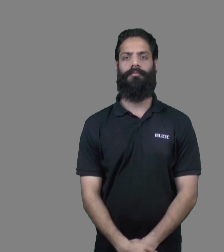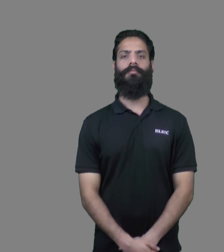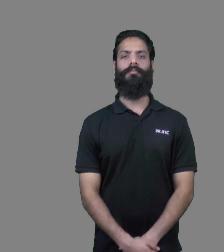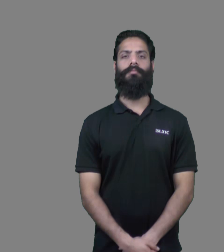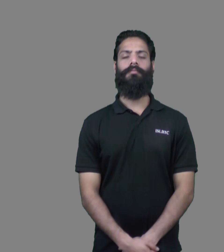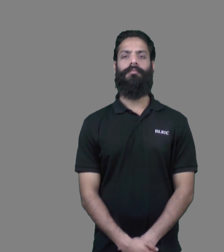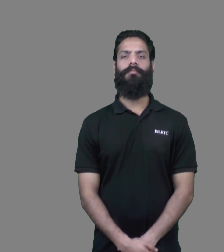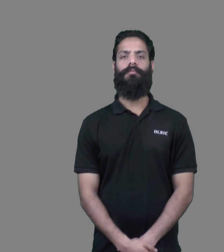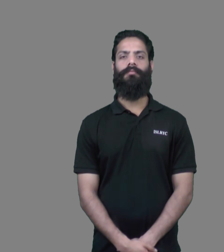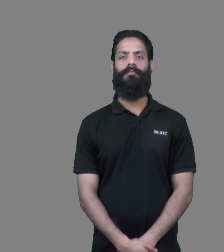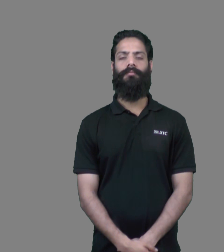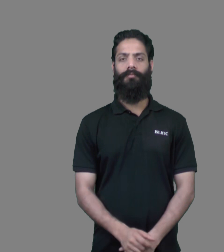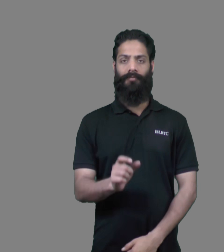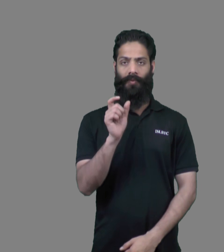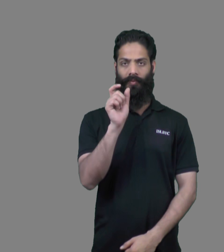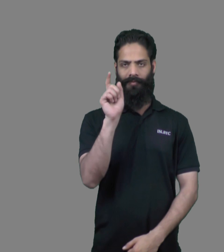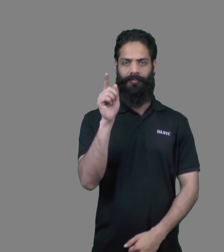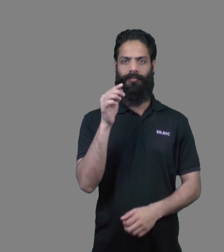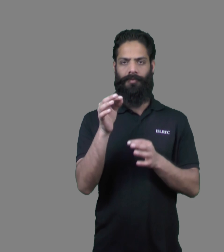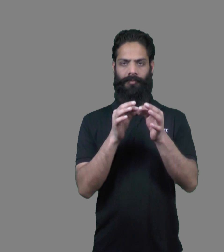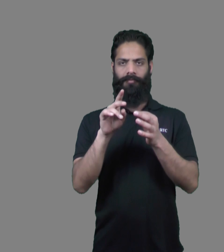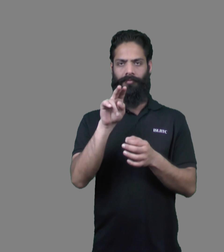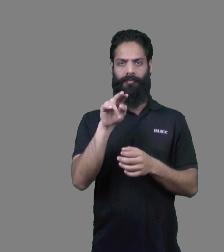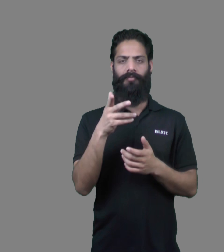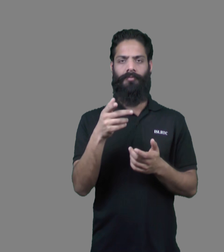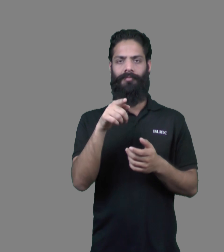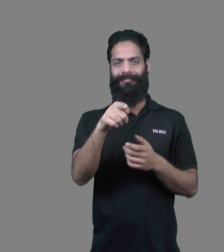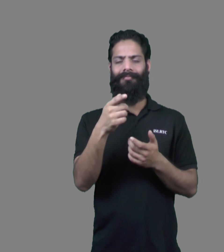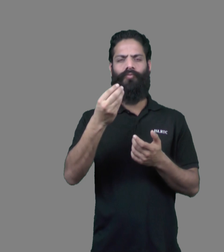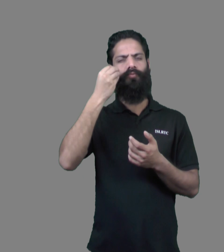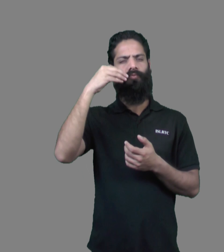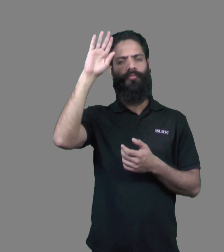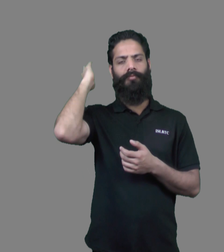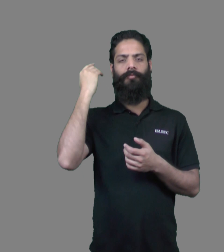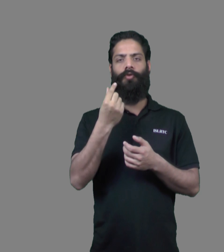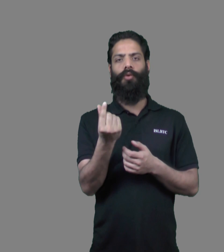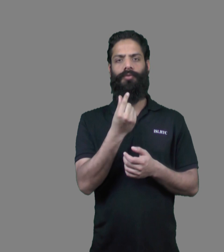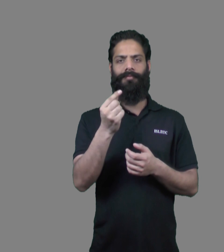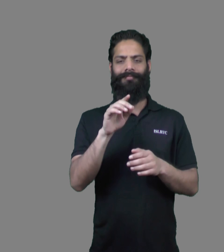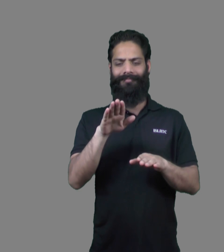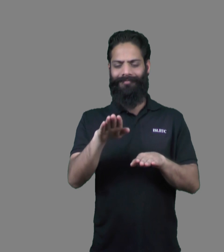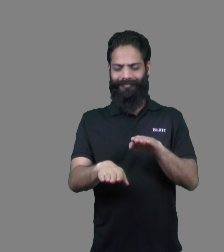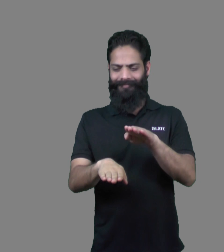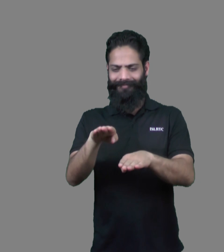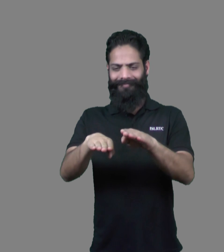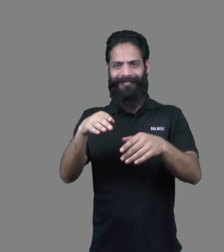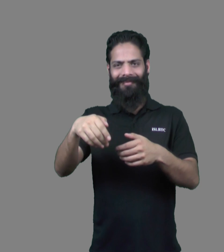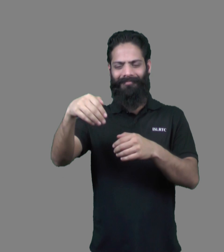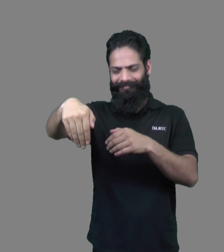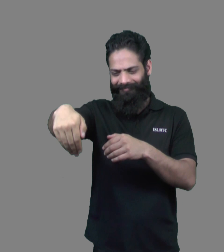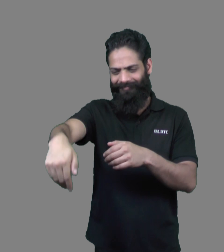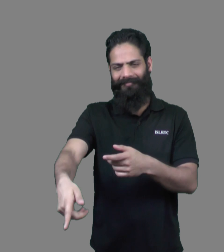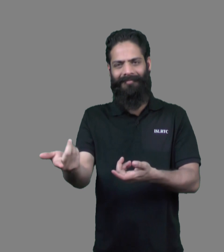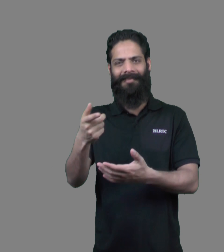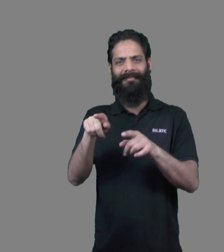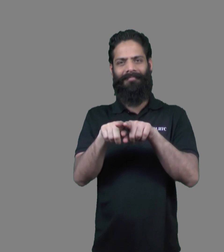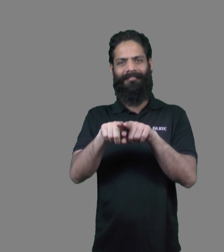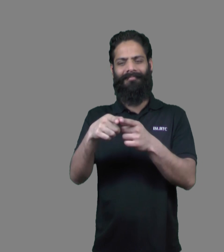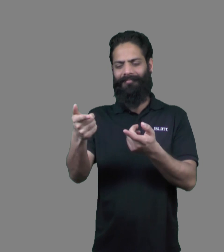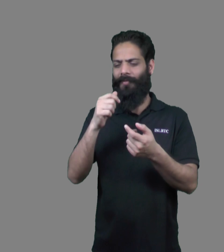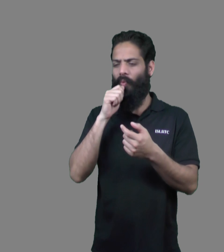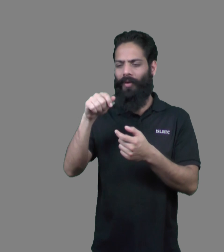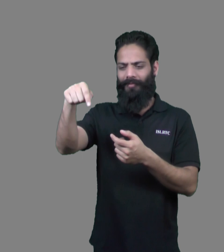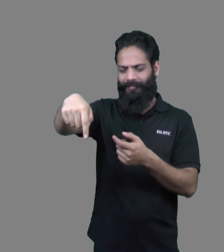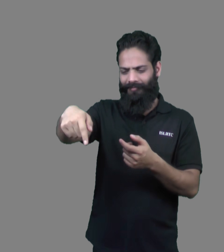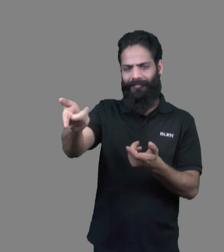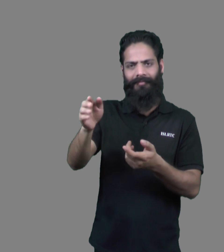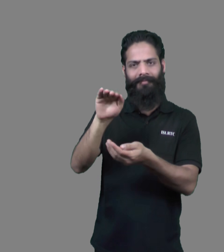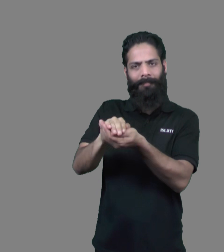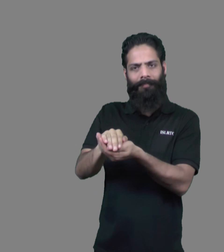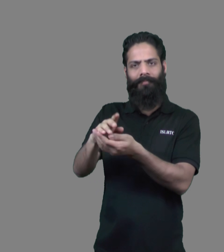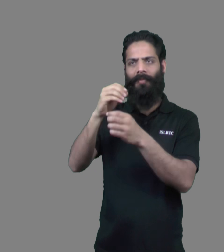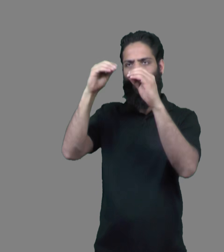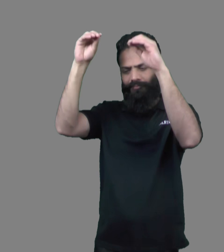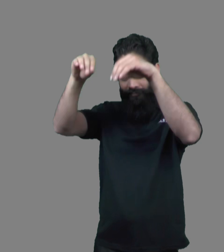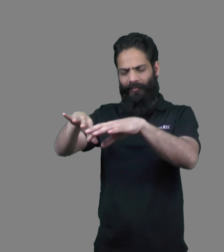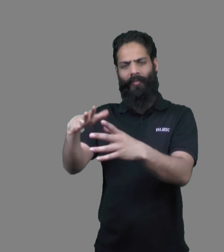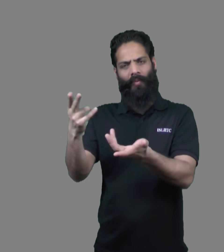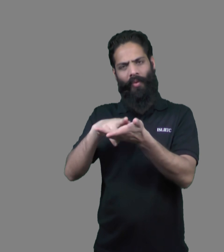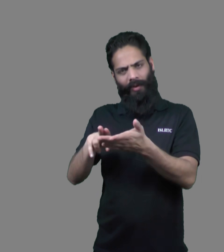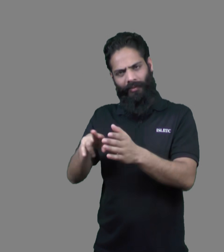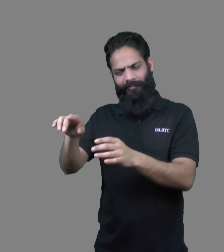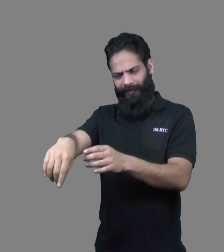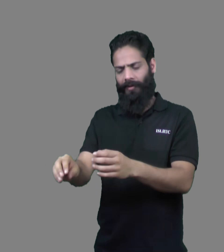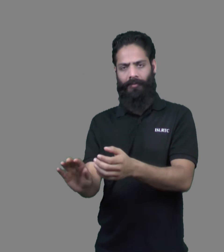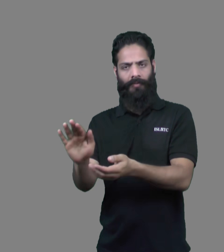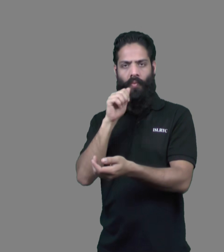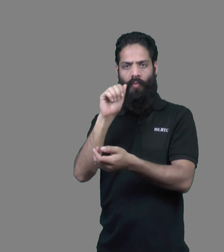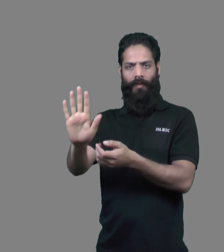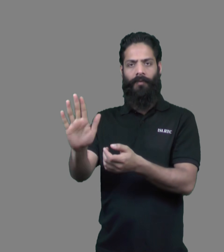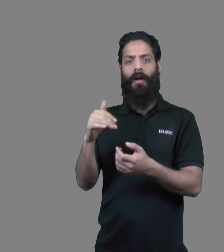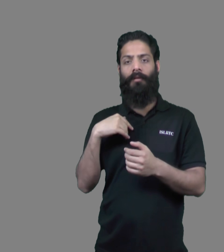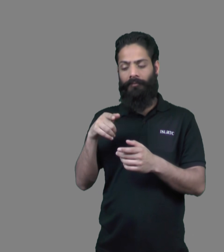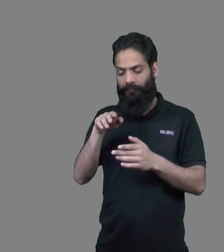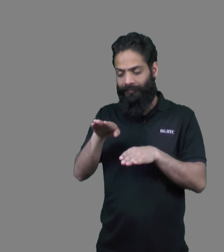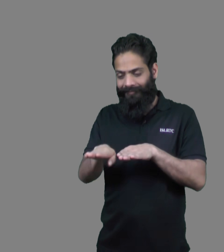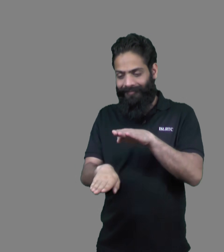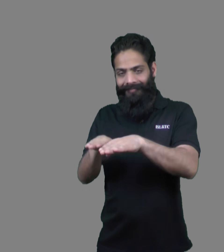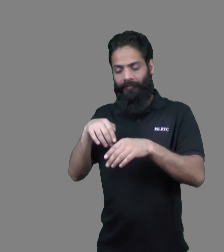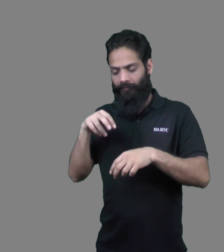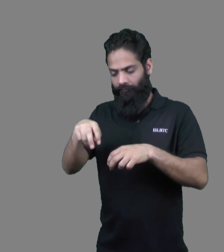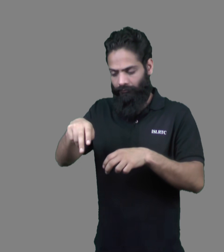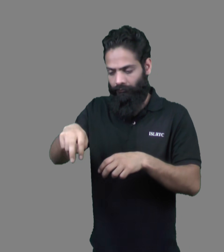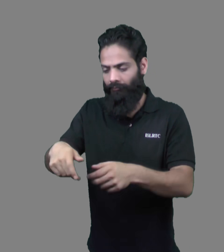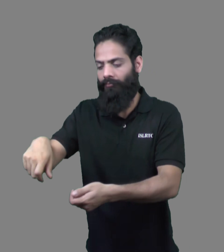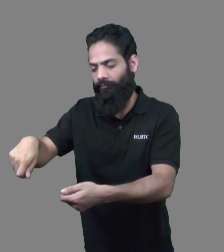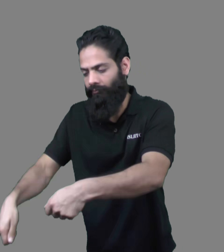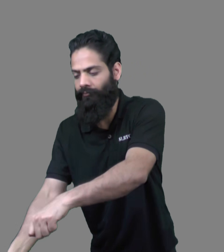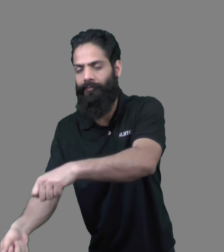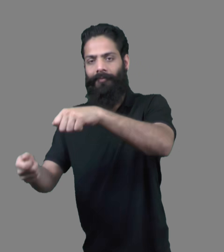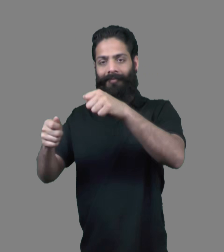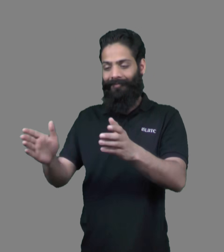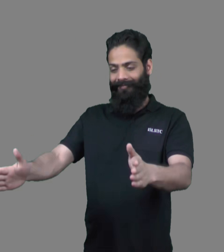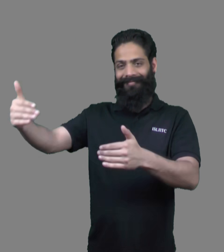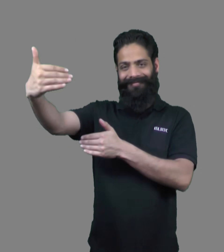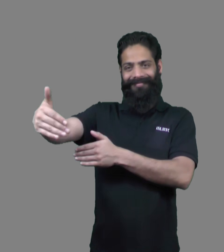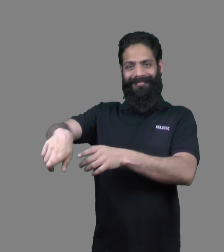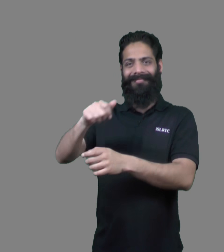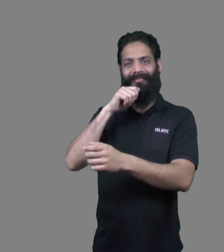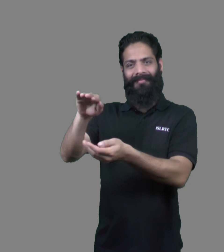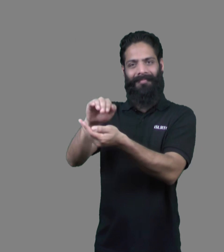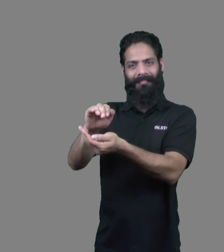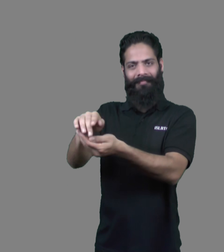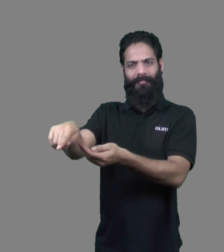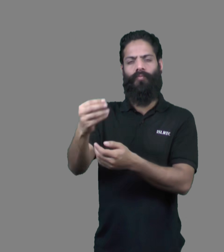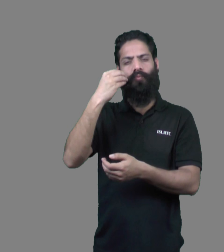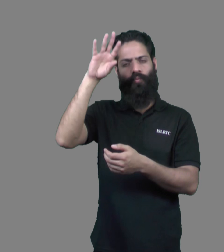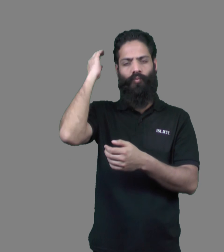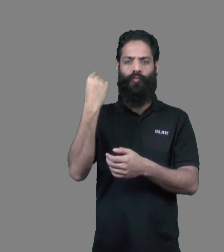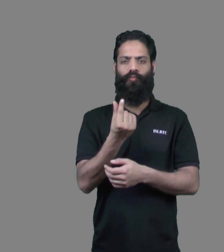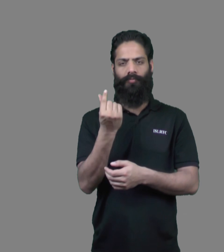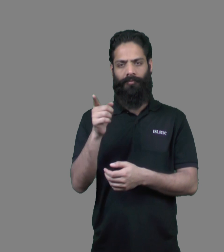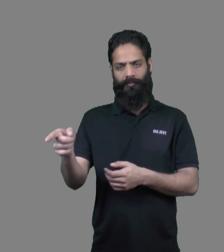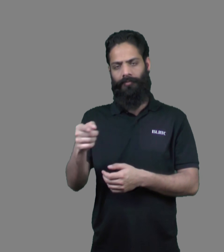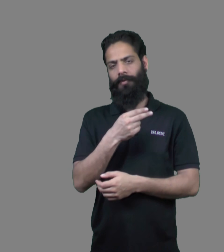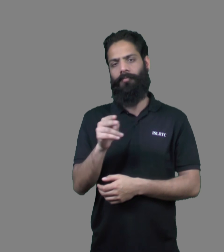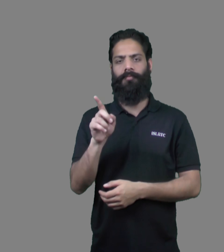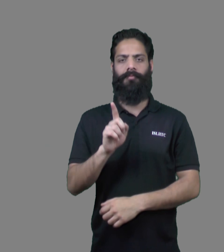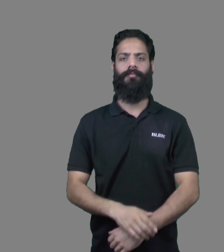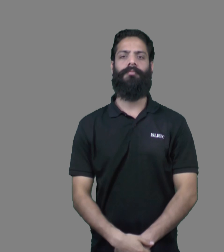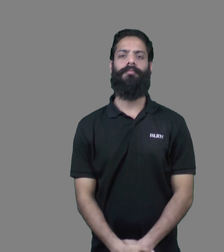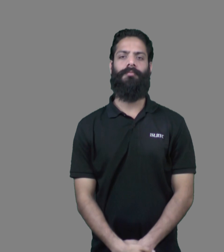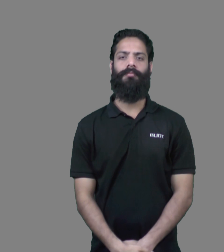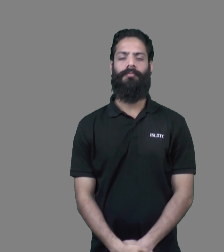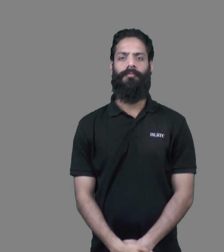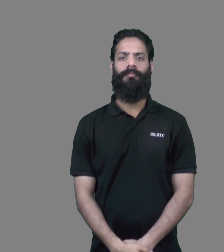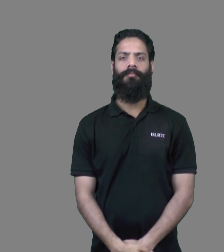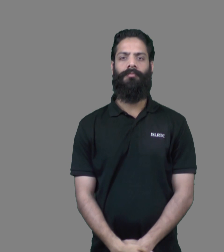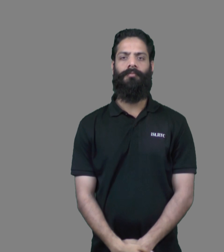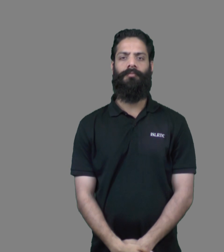Stepwell